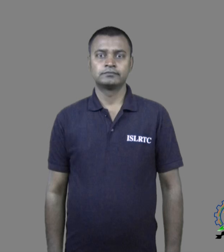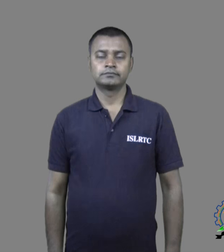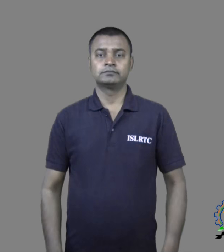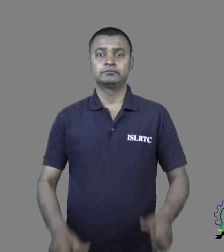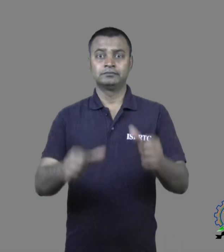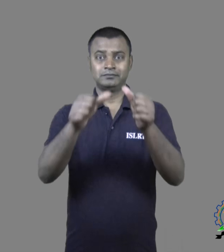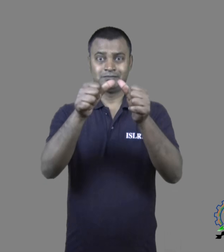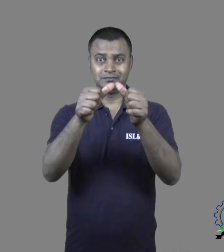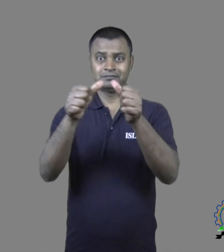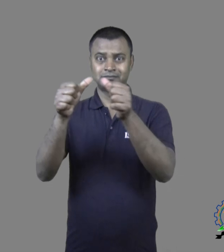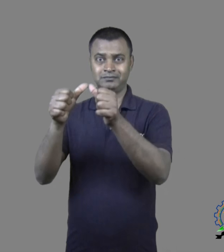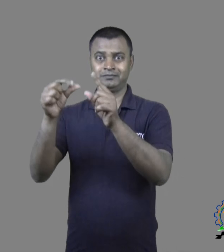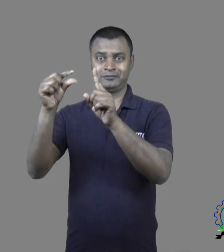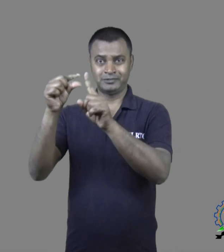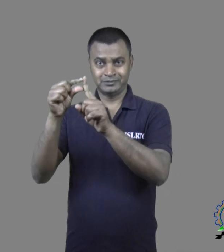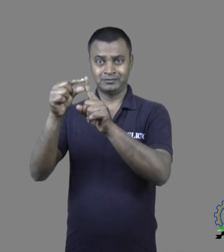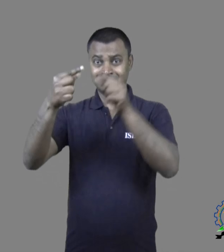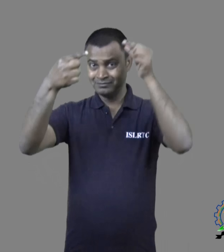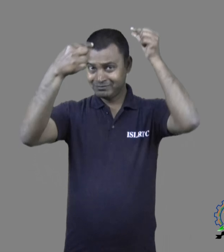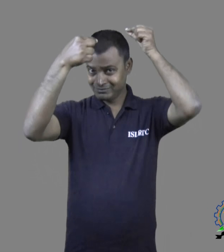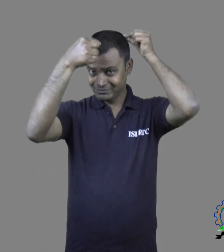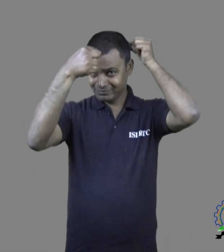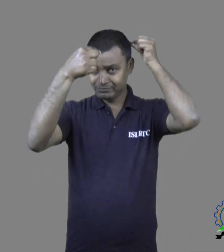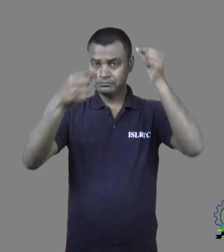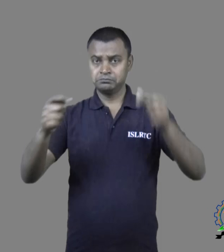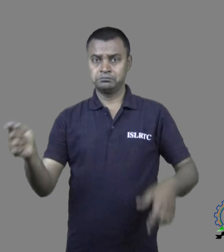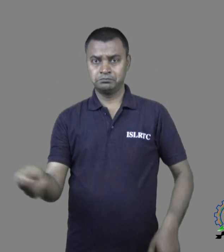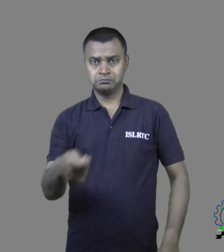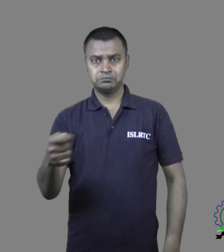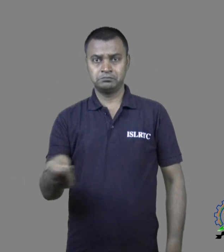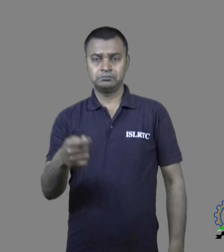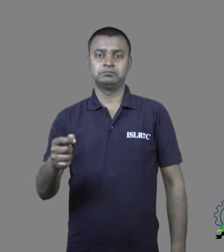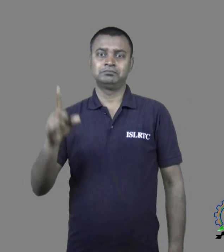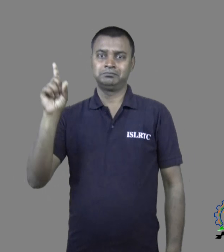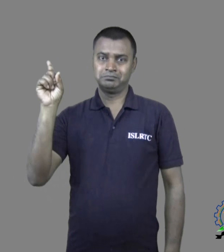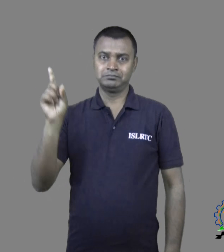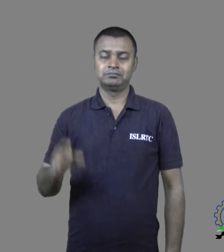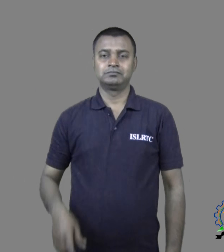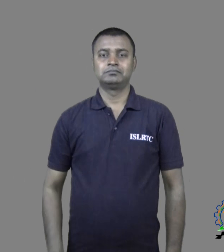Aam Aadmi Party (AAP)